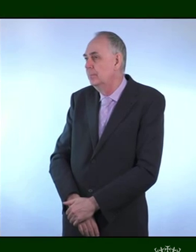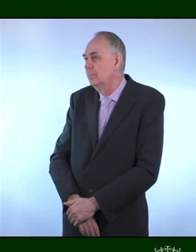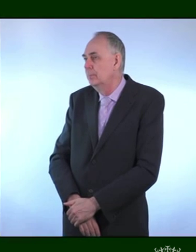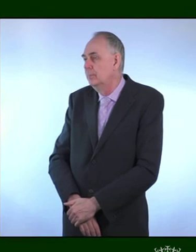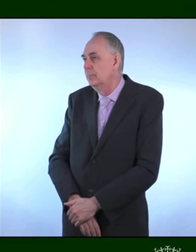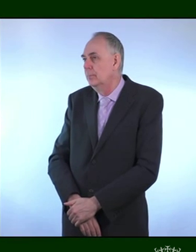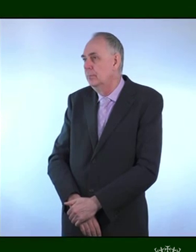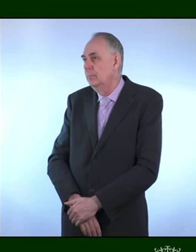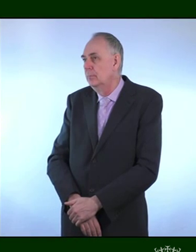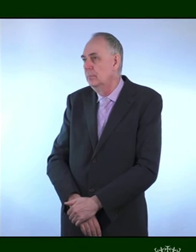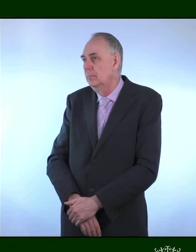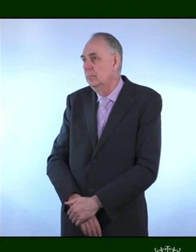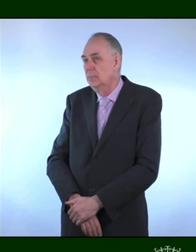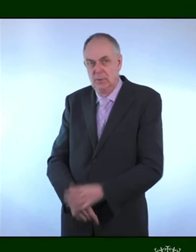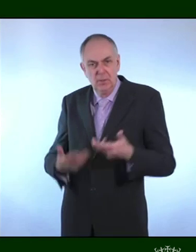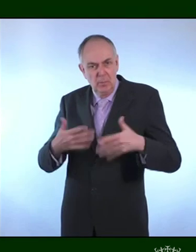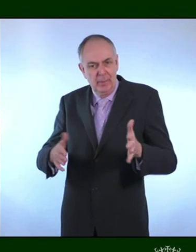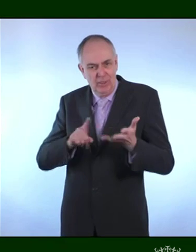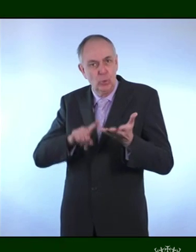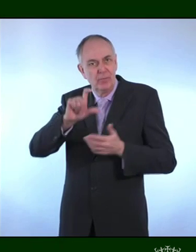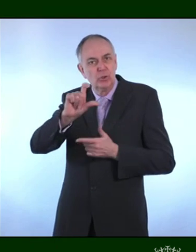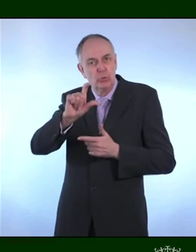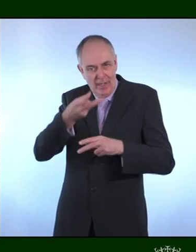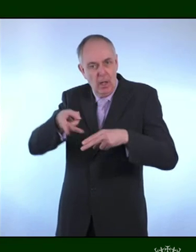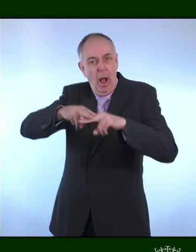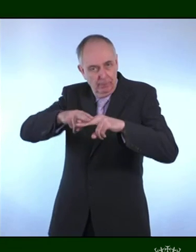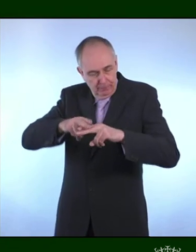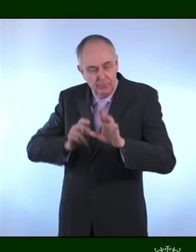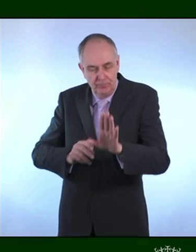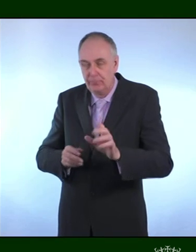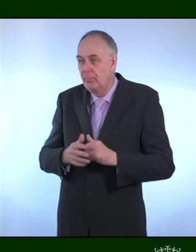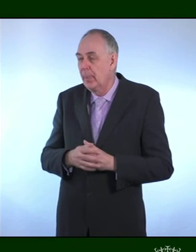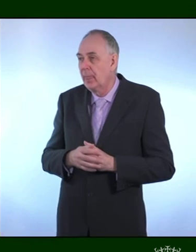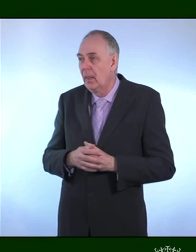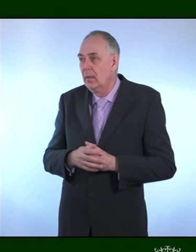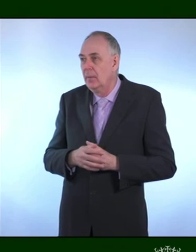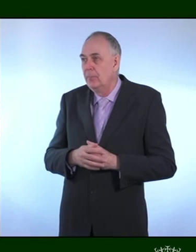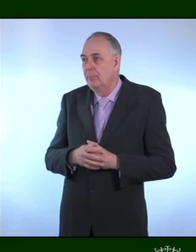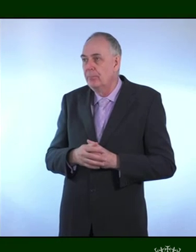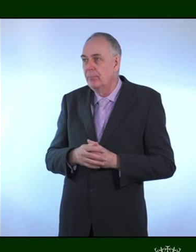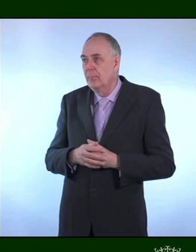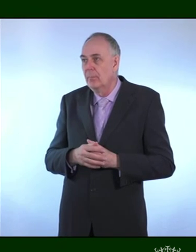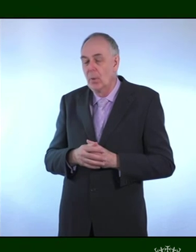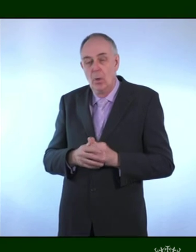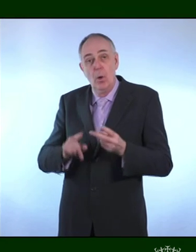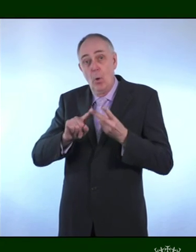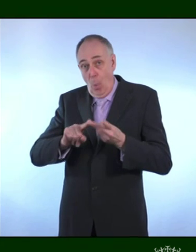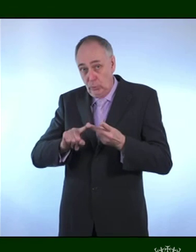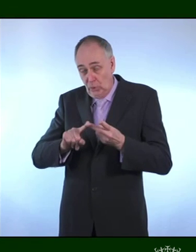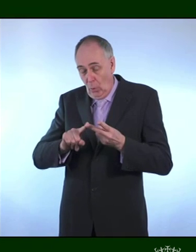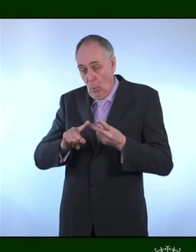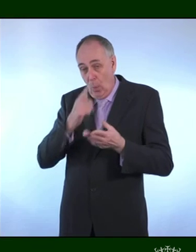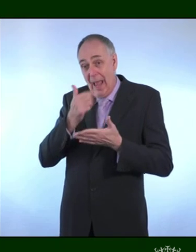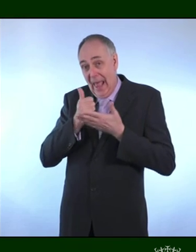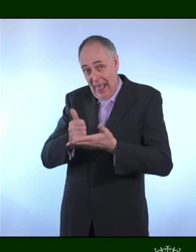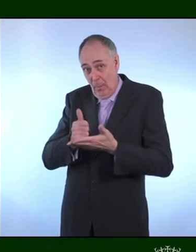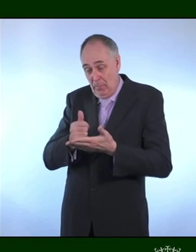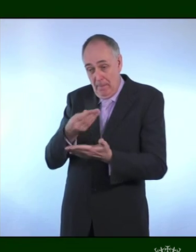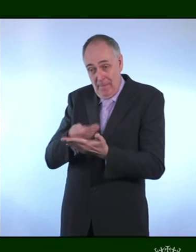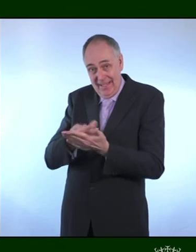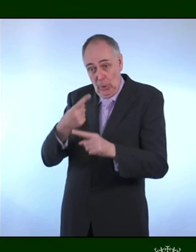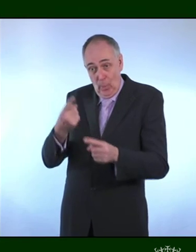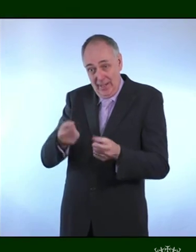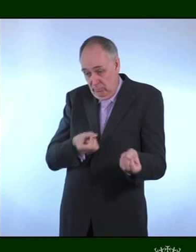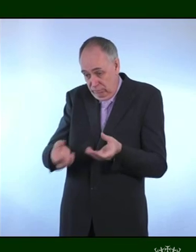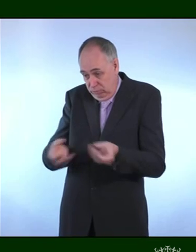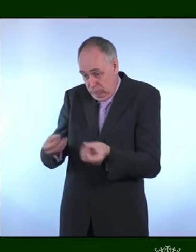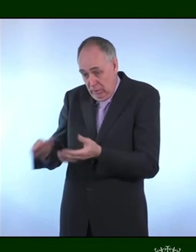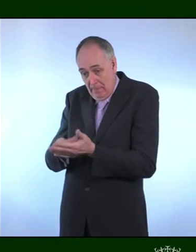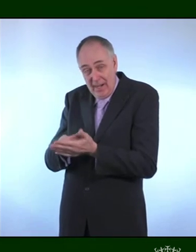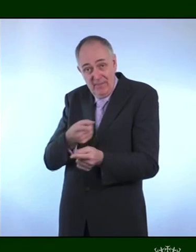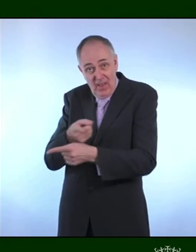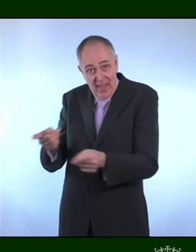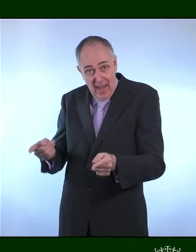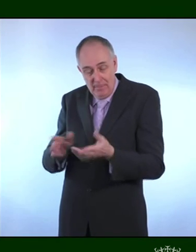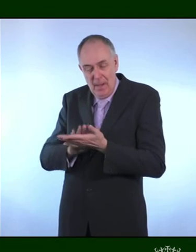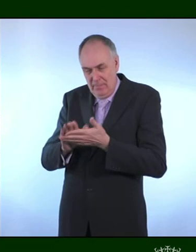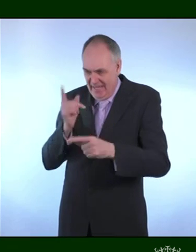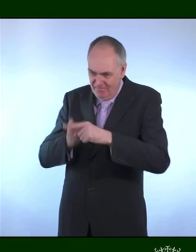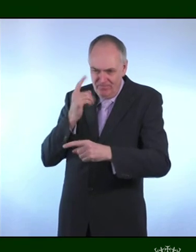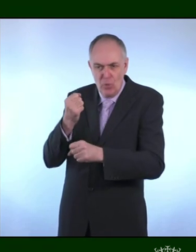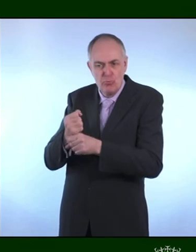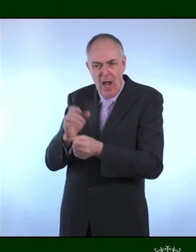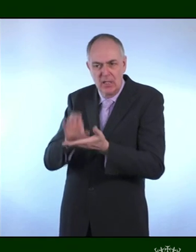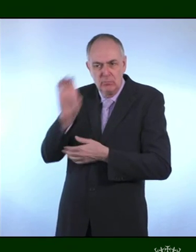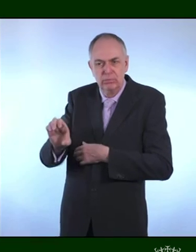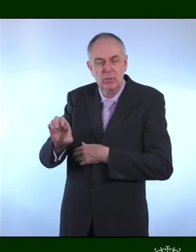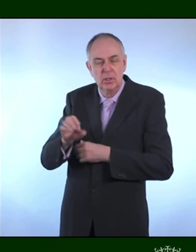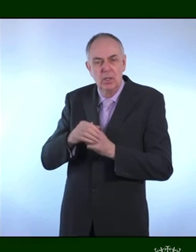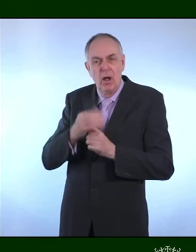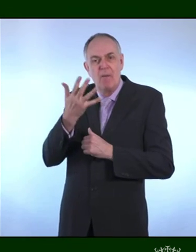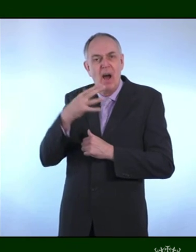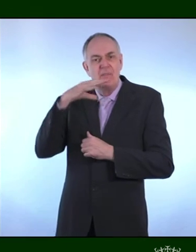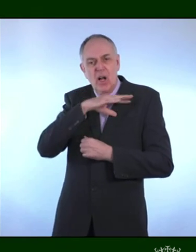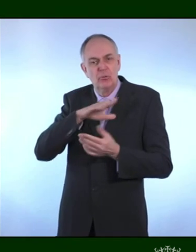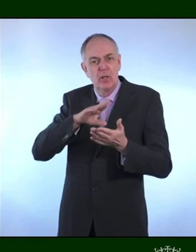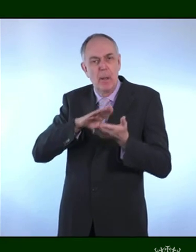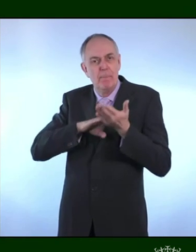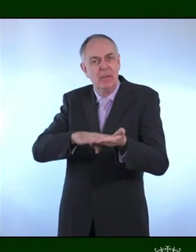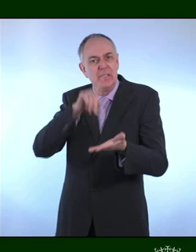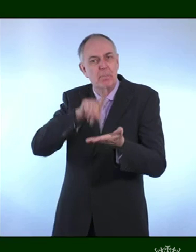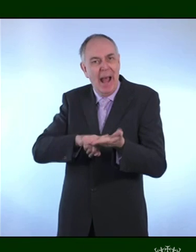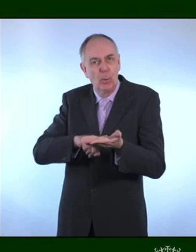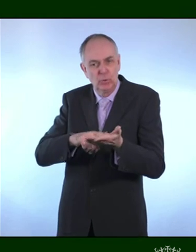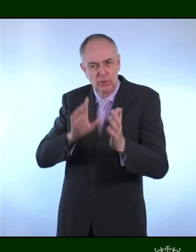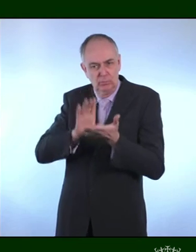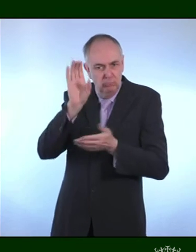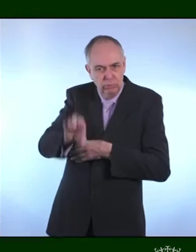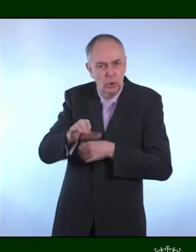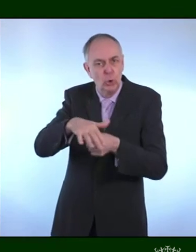We have already increased universal credit, but what we are doing immediately to help to get cash to the poorest and neediest is to give an immediate grant of £500 million to local councils, and there will be more to come.